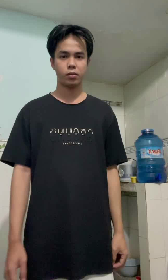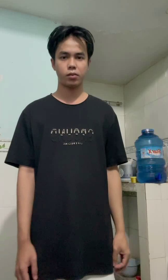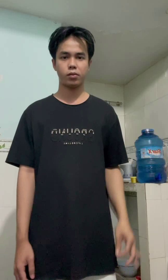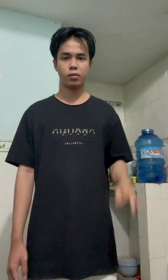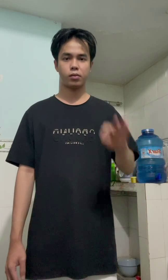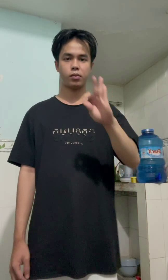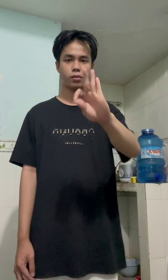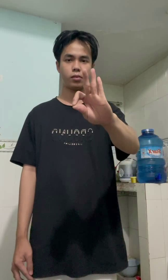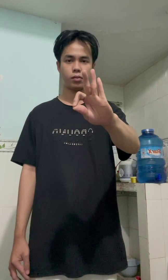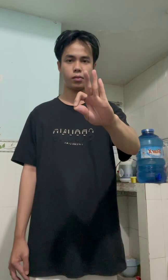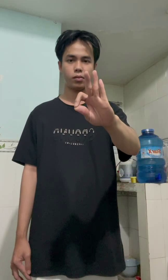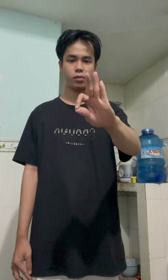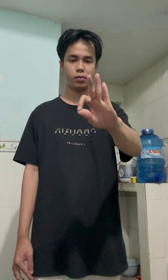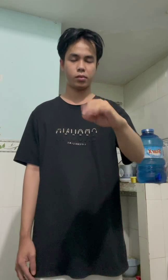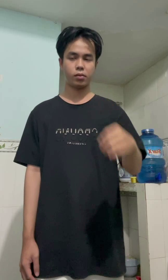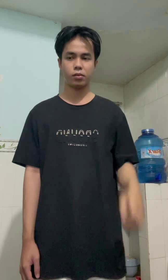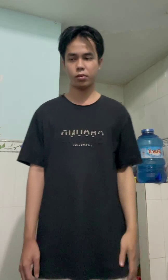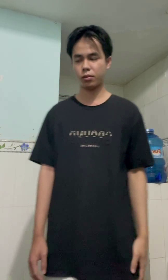t